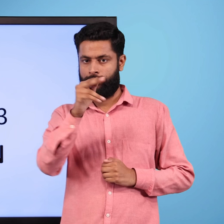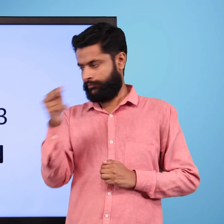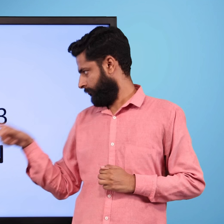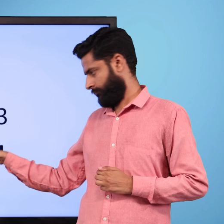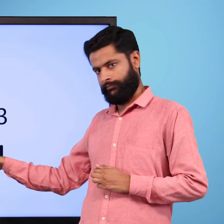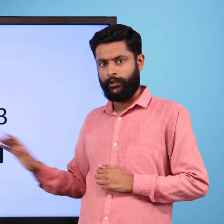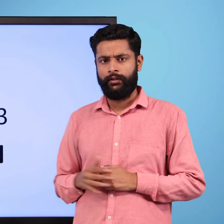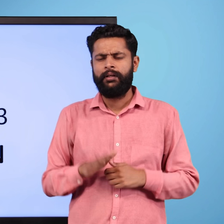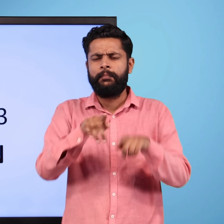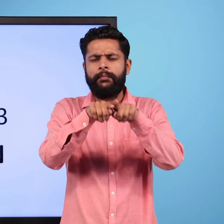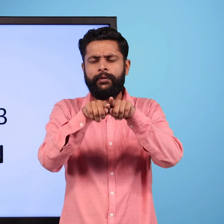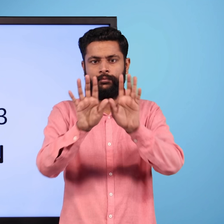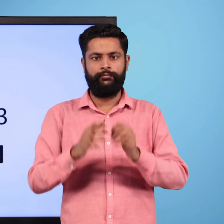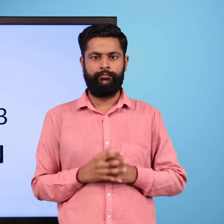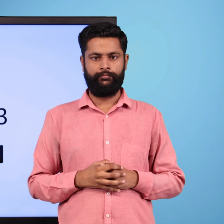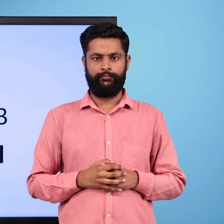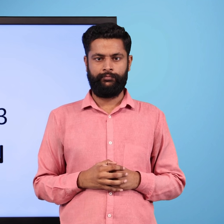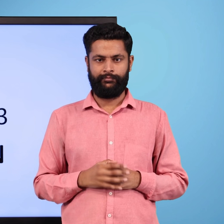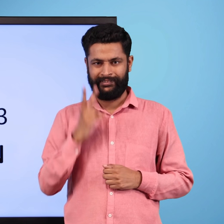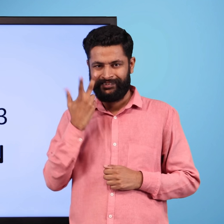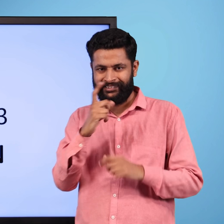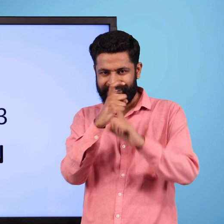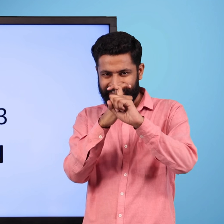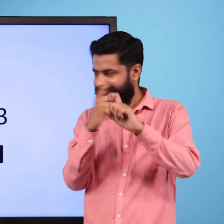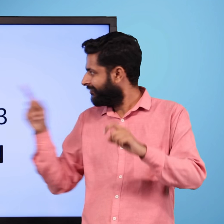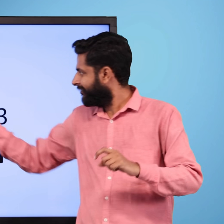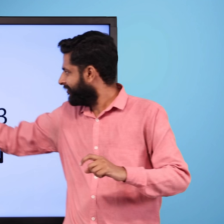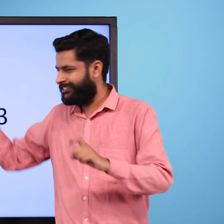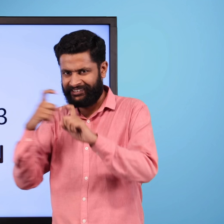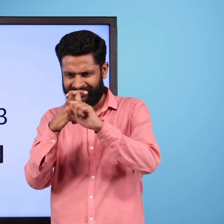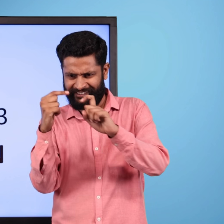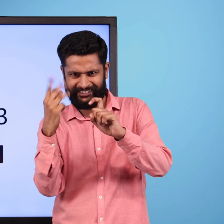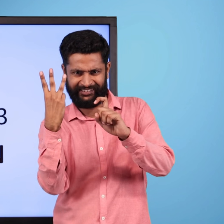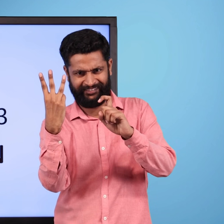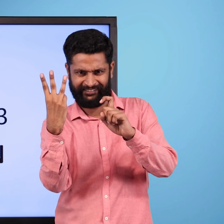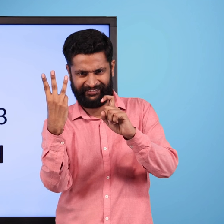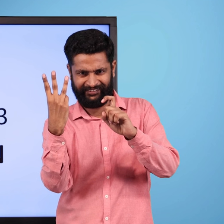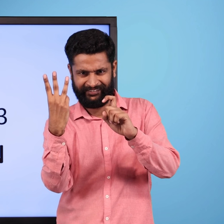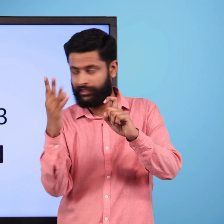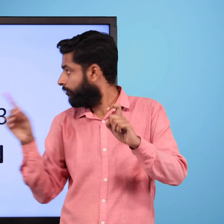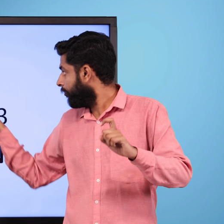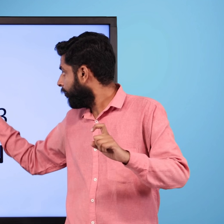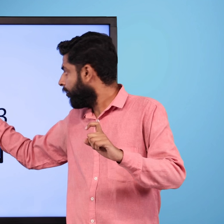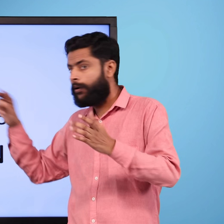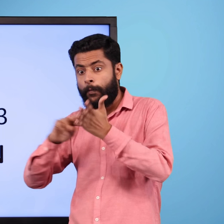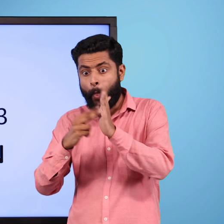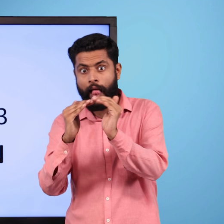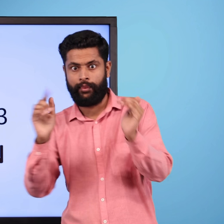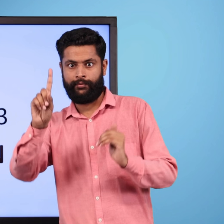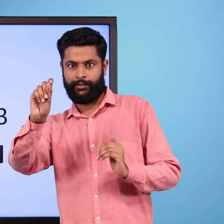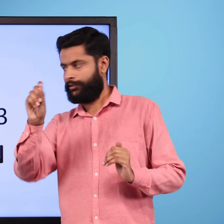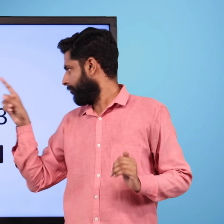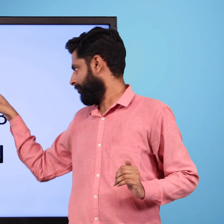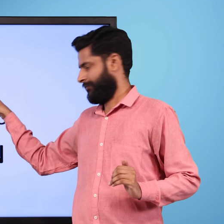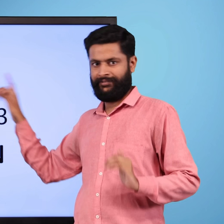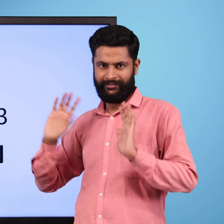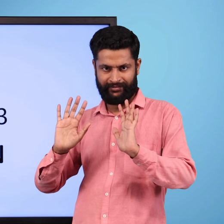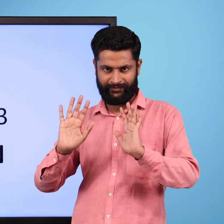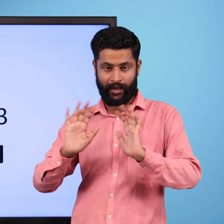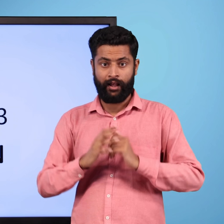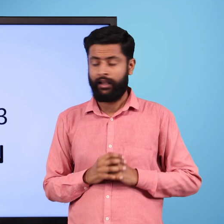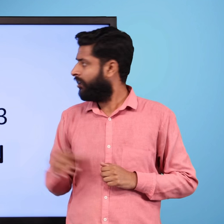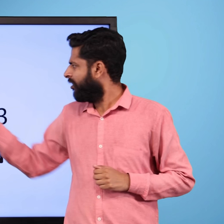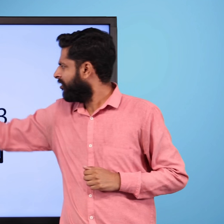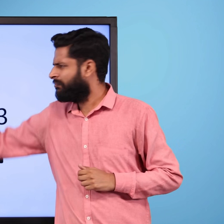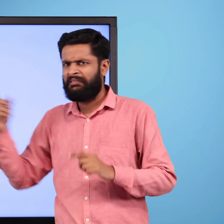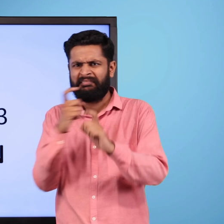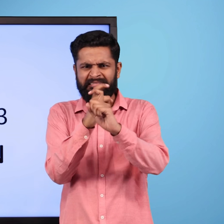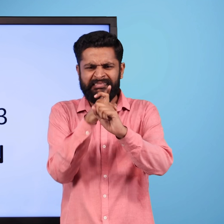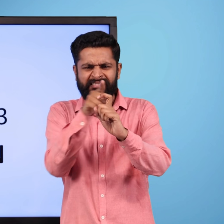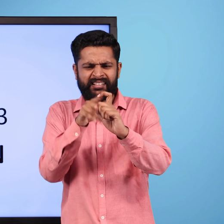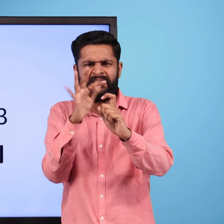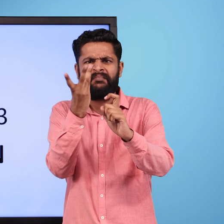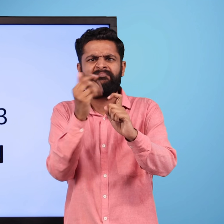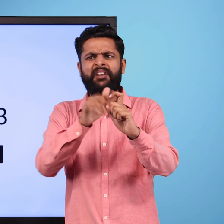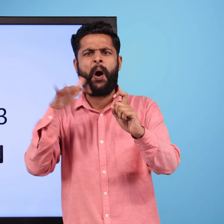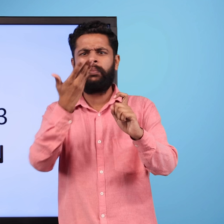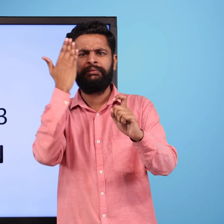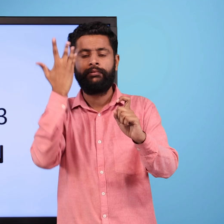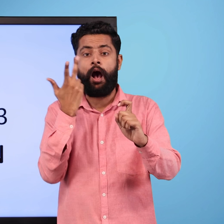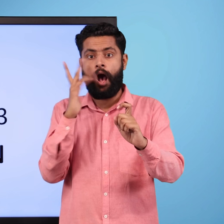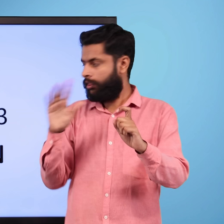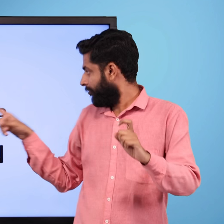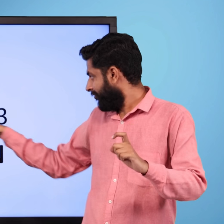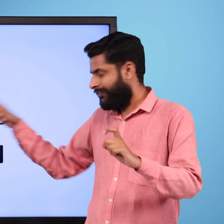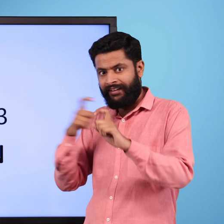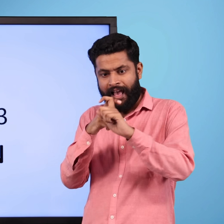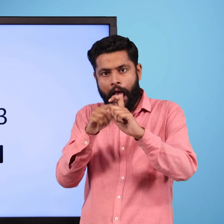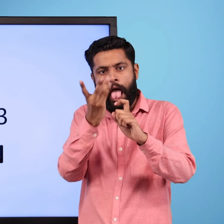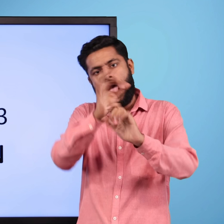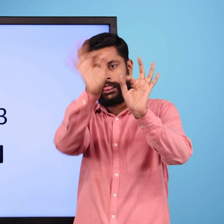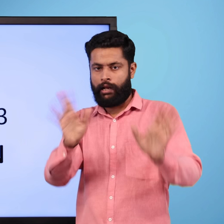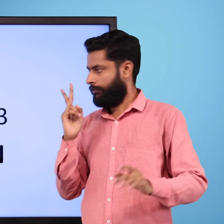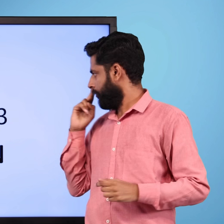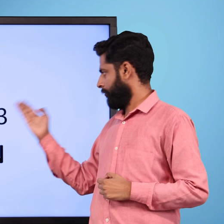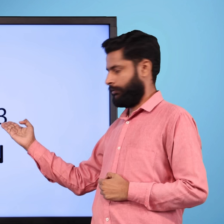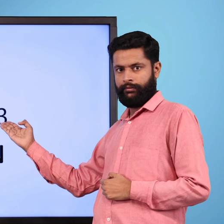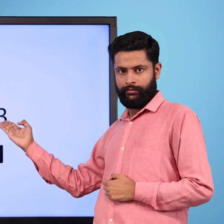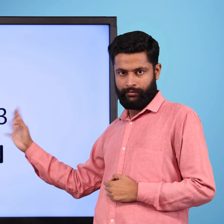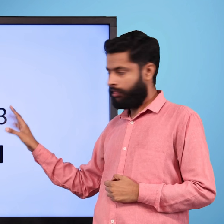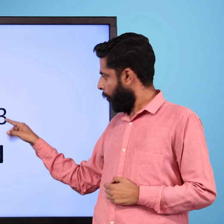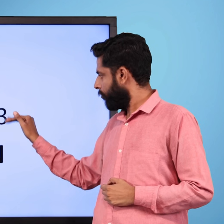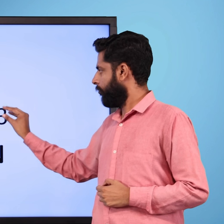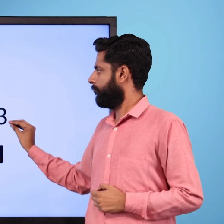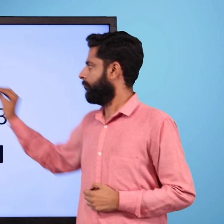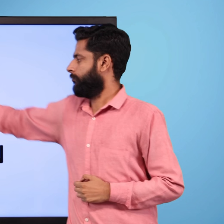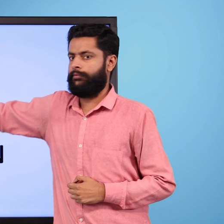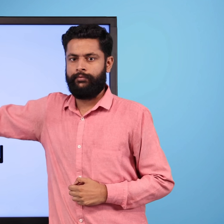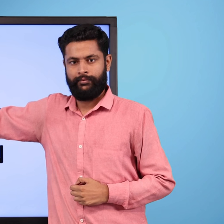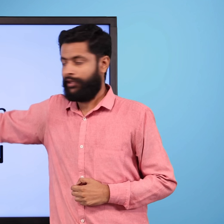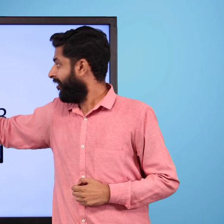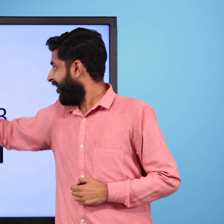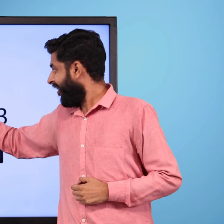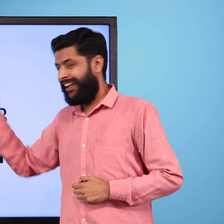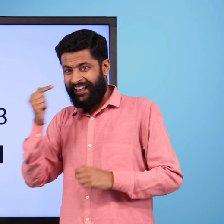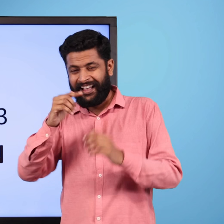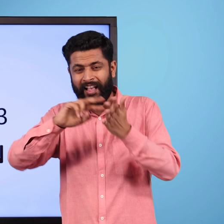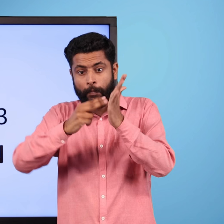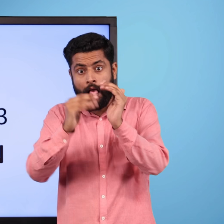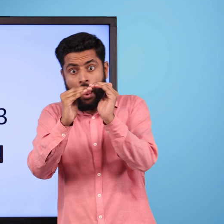e.g. x – 3 = 10. An equation is satisfied only for a definite value of the variable.